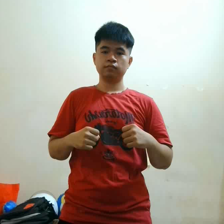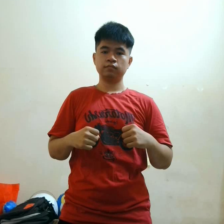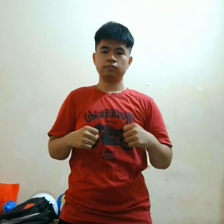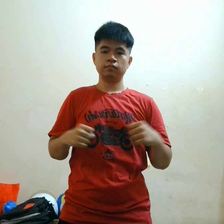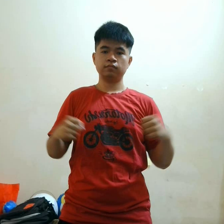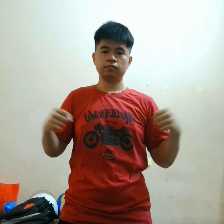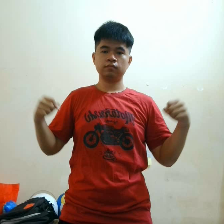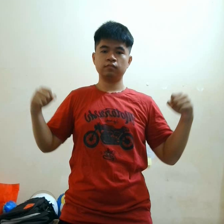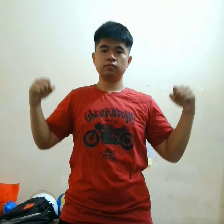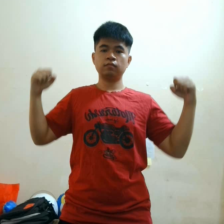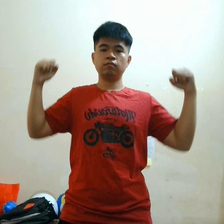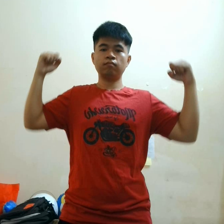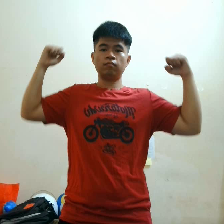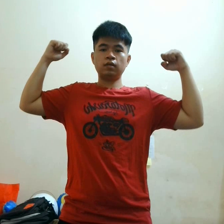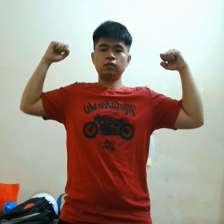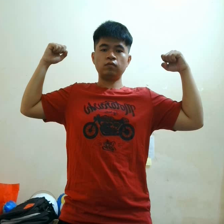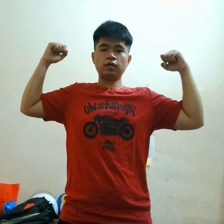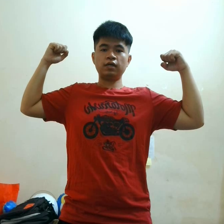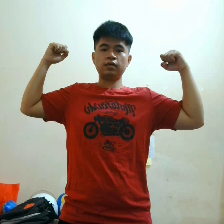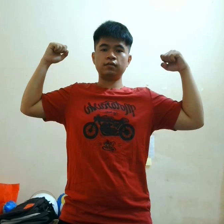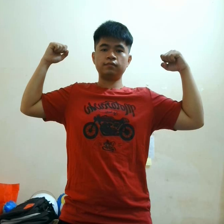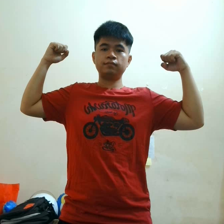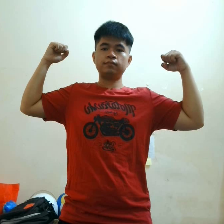minh khoe